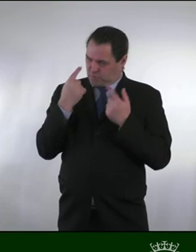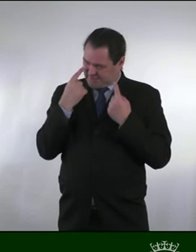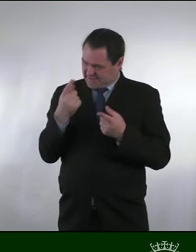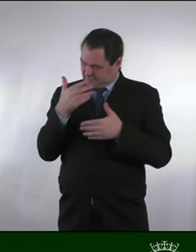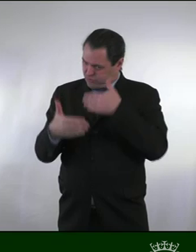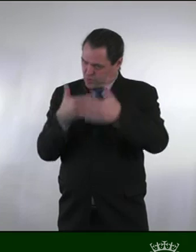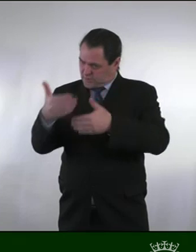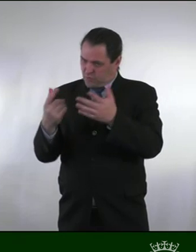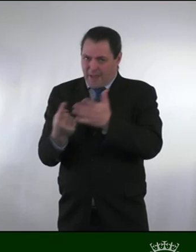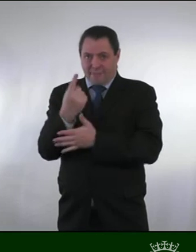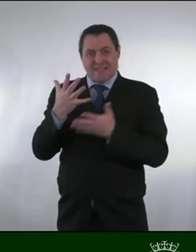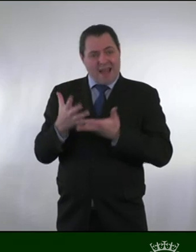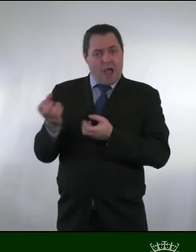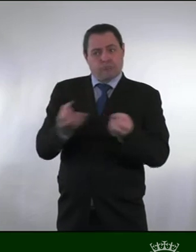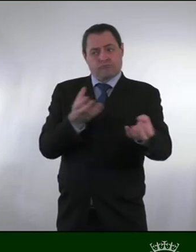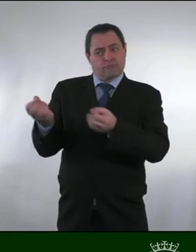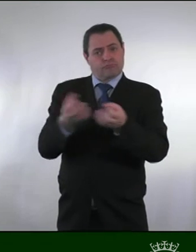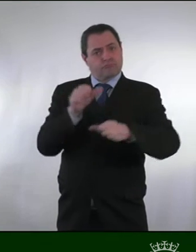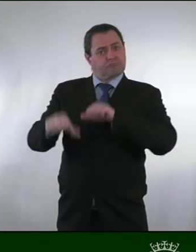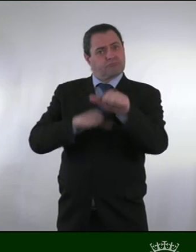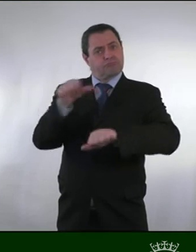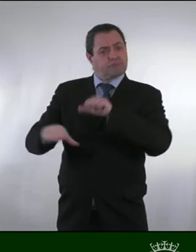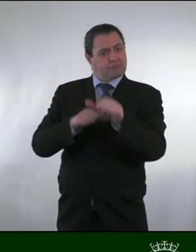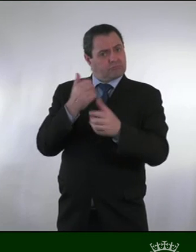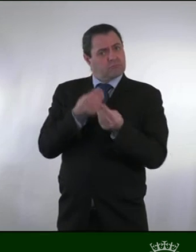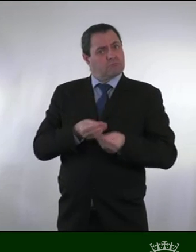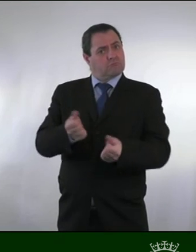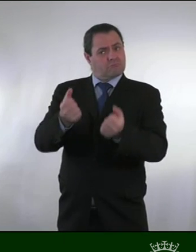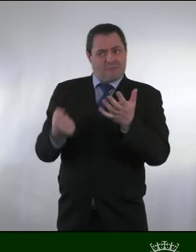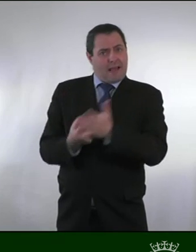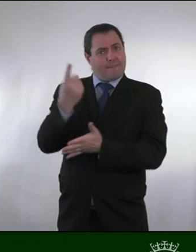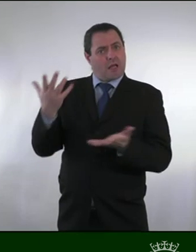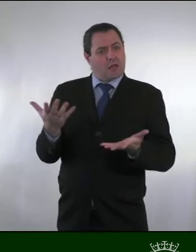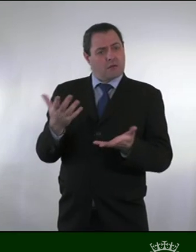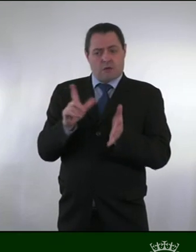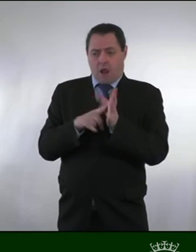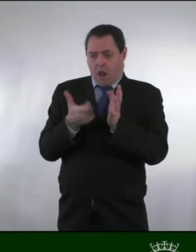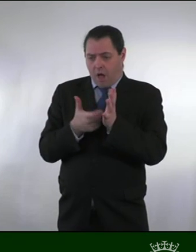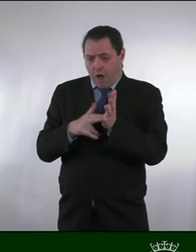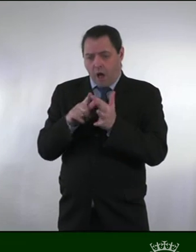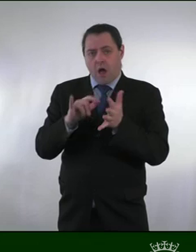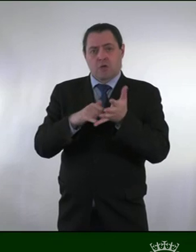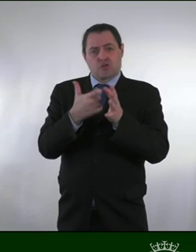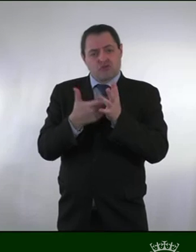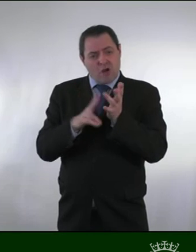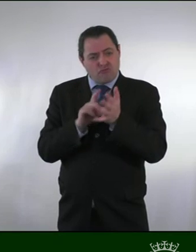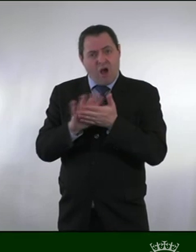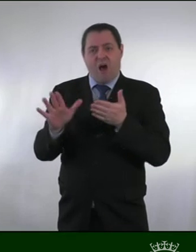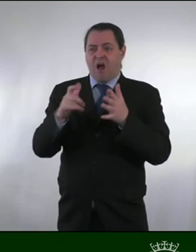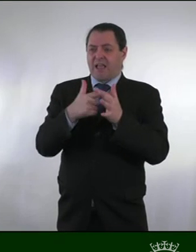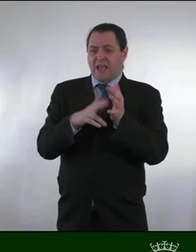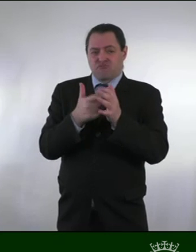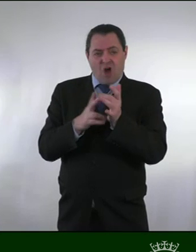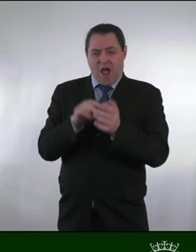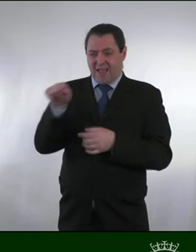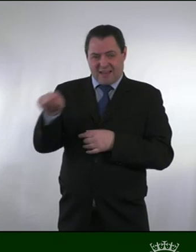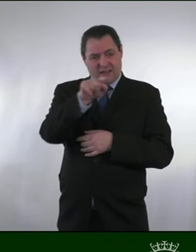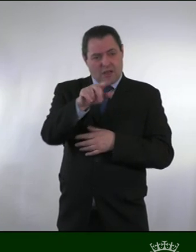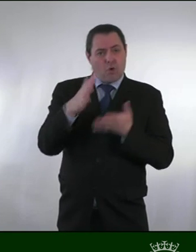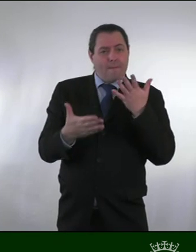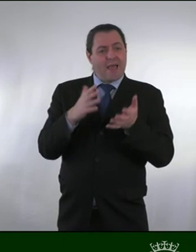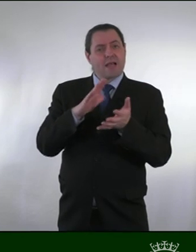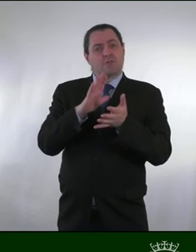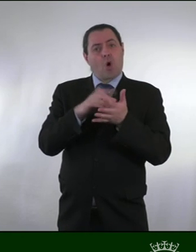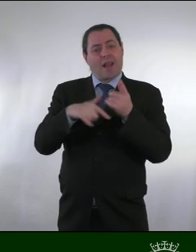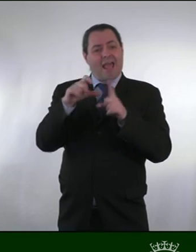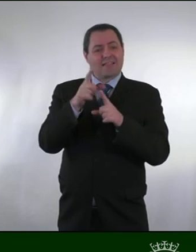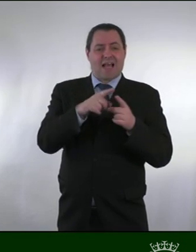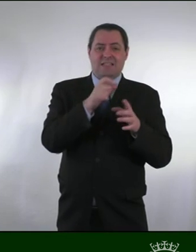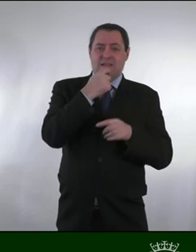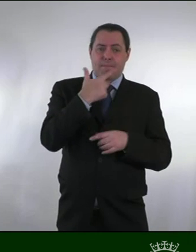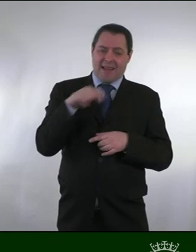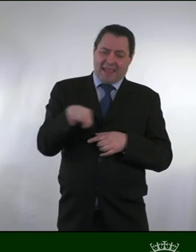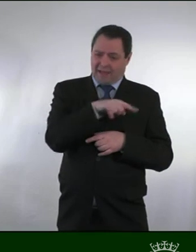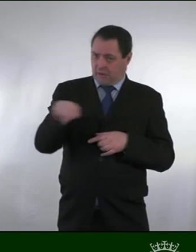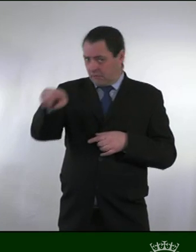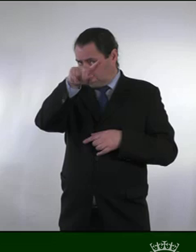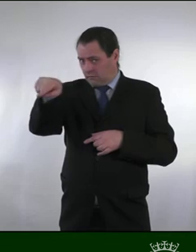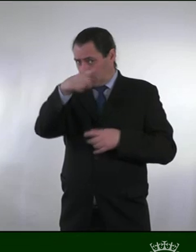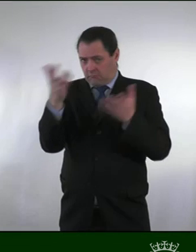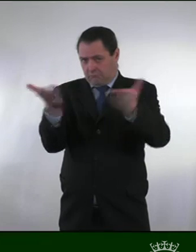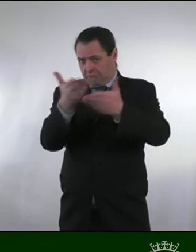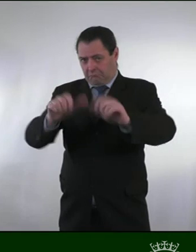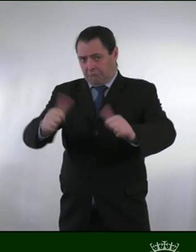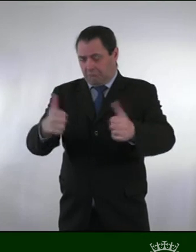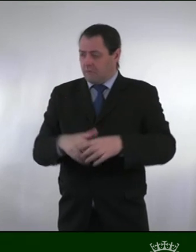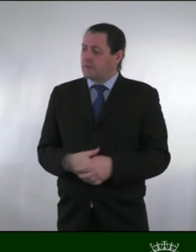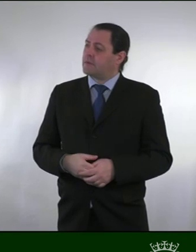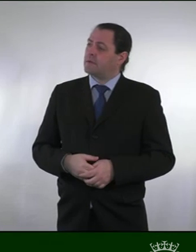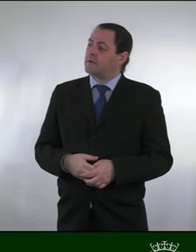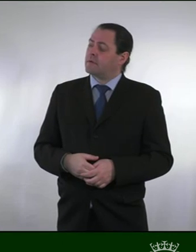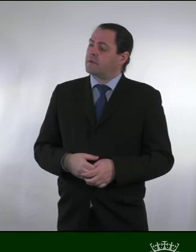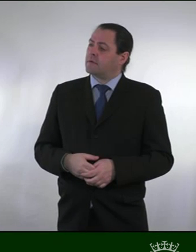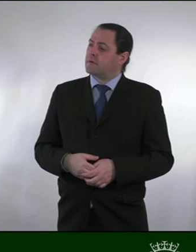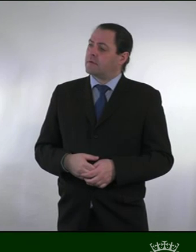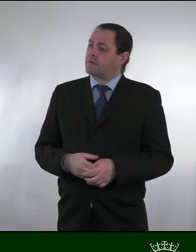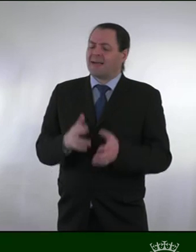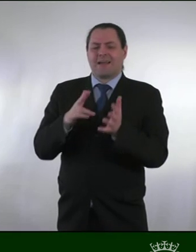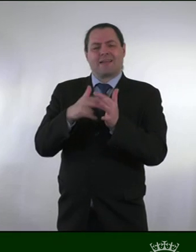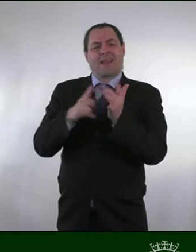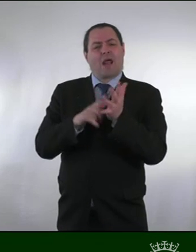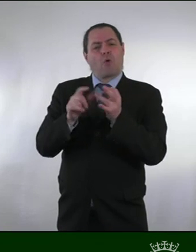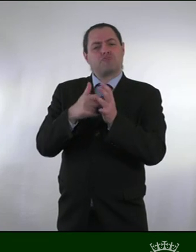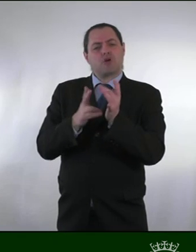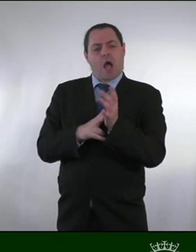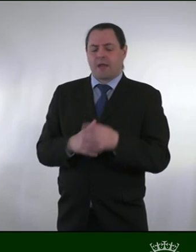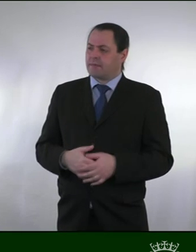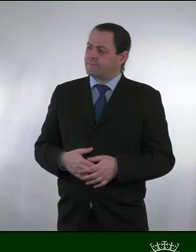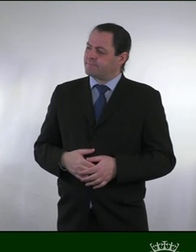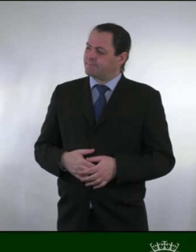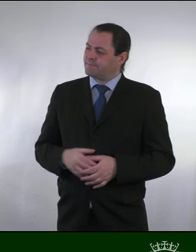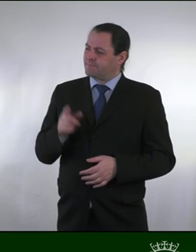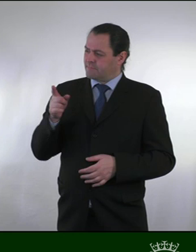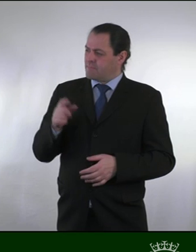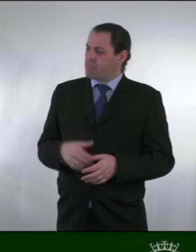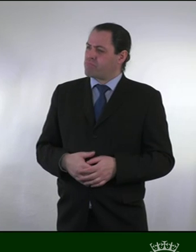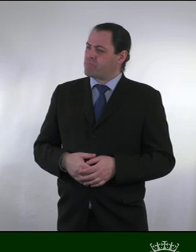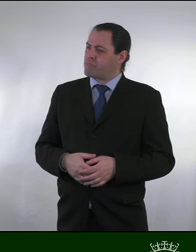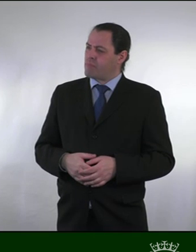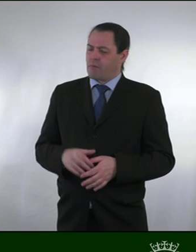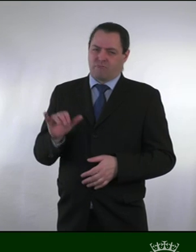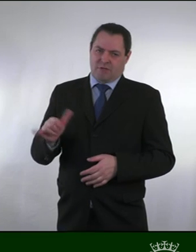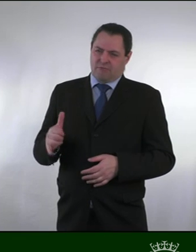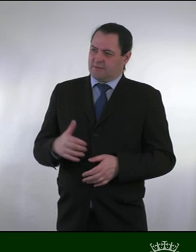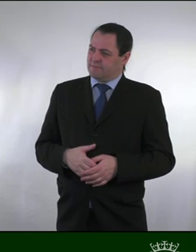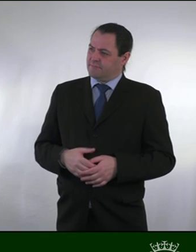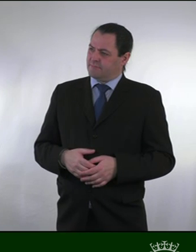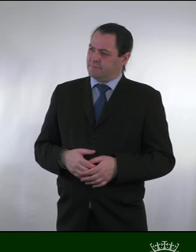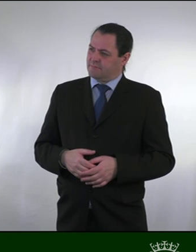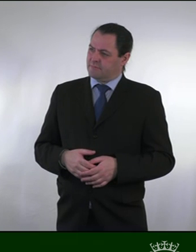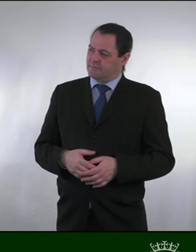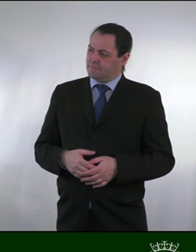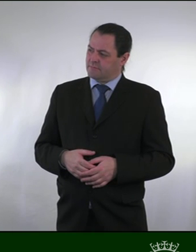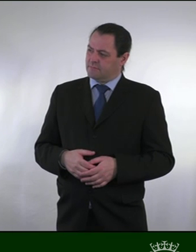Actually, there is more transit now taking place between Larne and Stranraer—Cairnryan, than there is between Holyhead and Dublin, because it is going so smoothly.